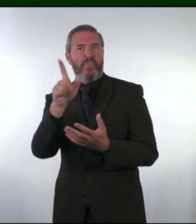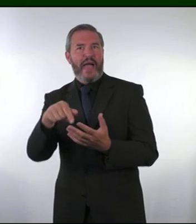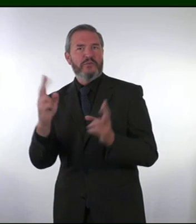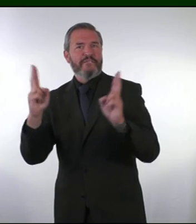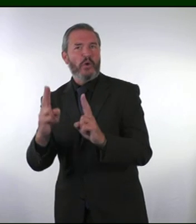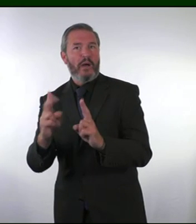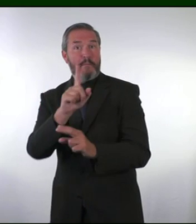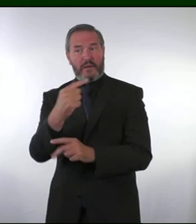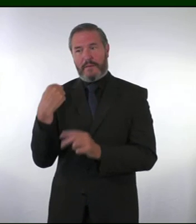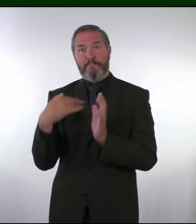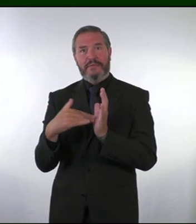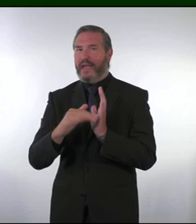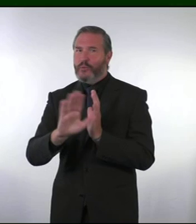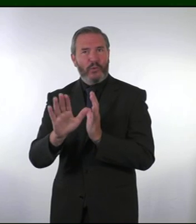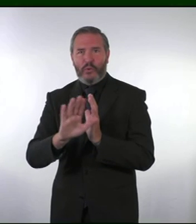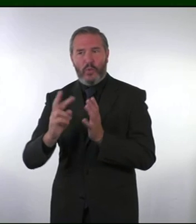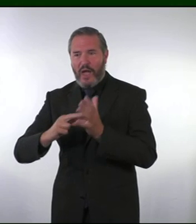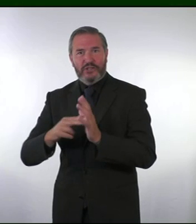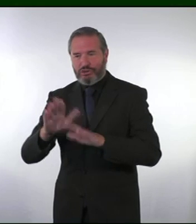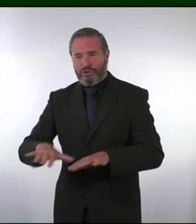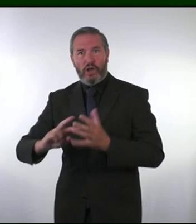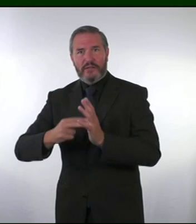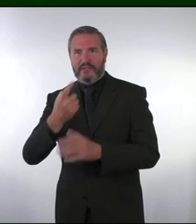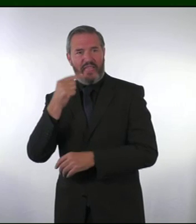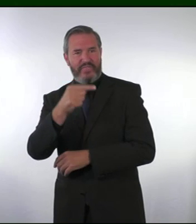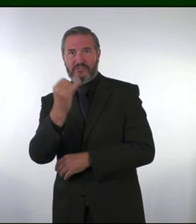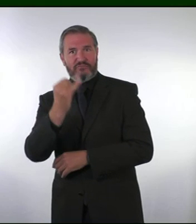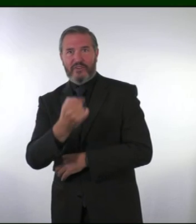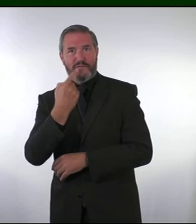On Monday, the Office of the Children’s Commissioner ruled that that was simply “false”.